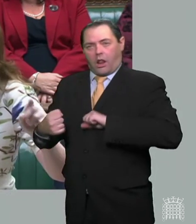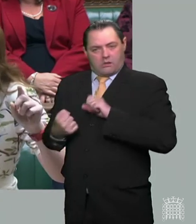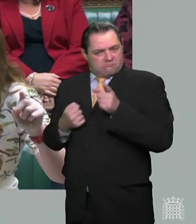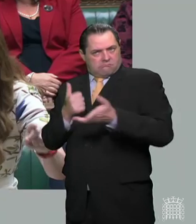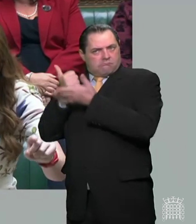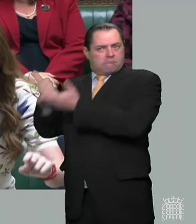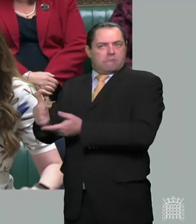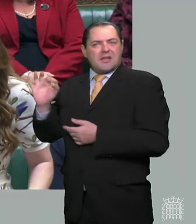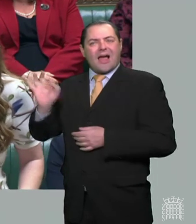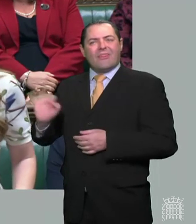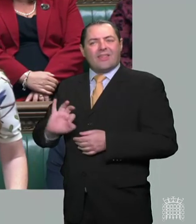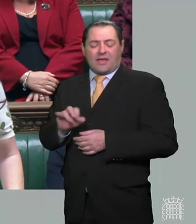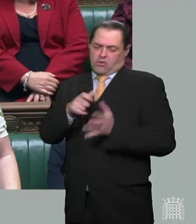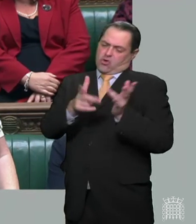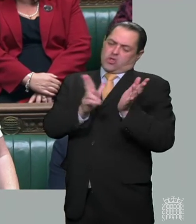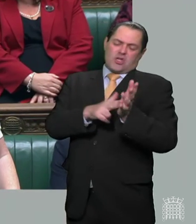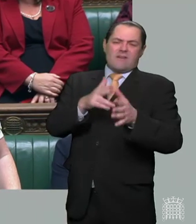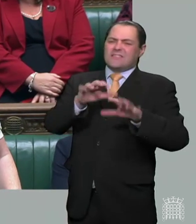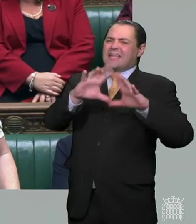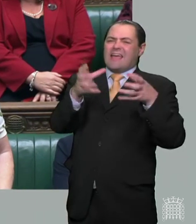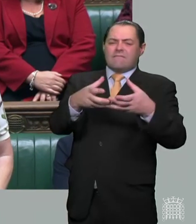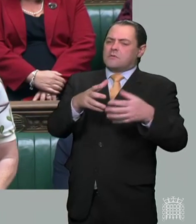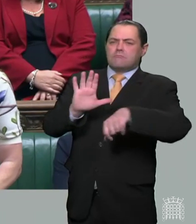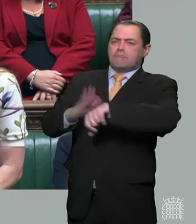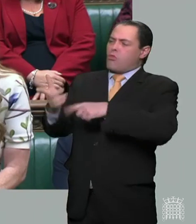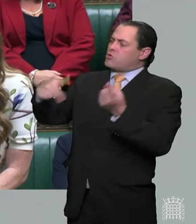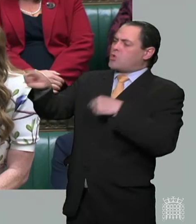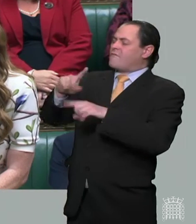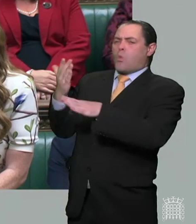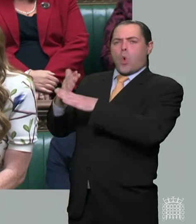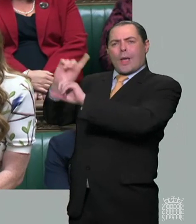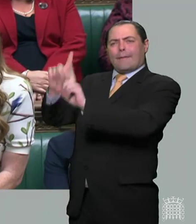This is a Conservative party that does not care about working people.